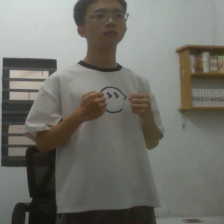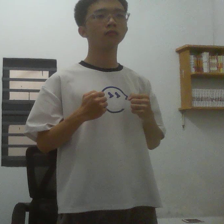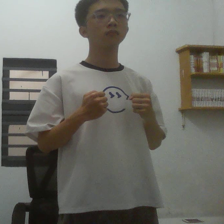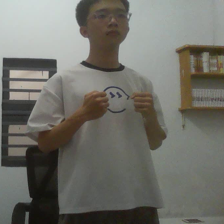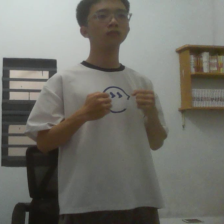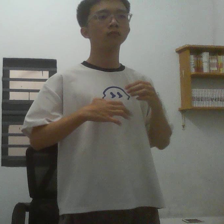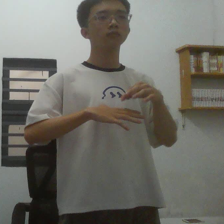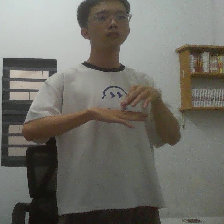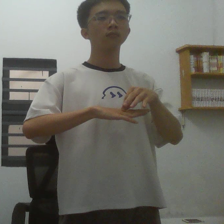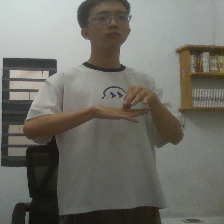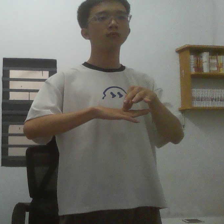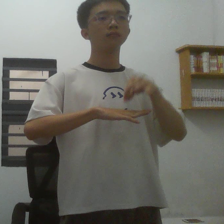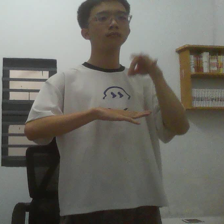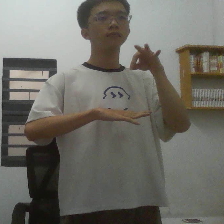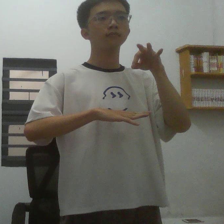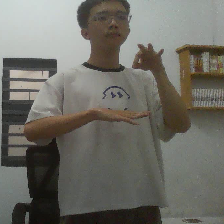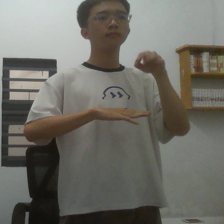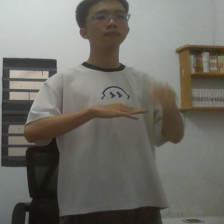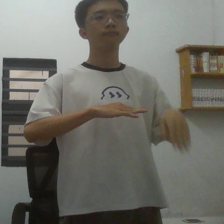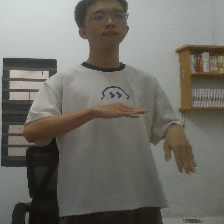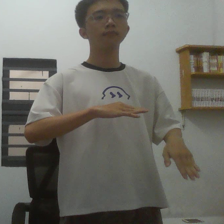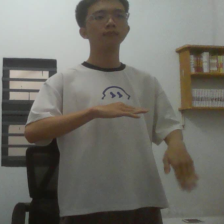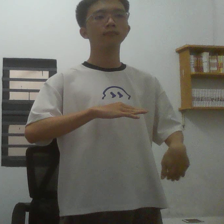tuan sau